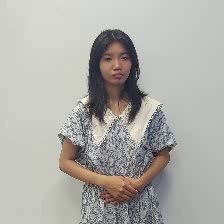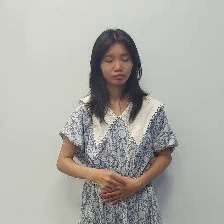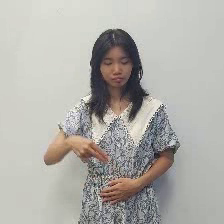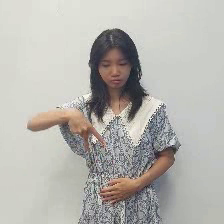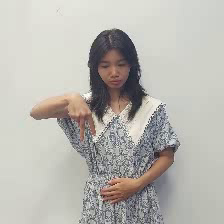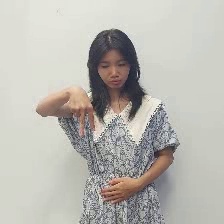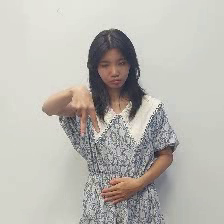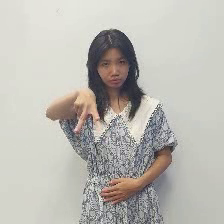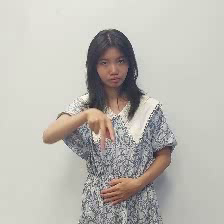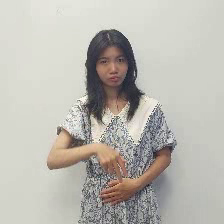Đi